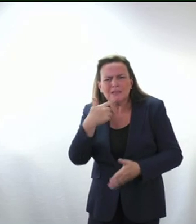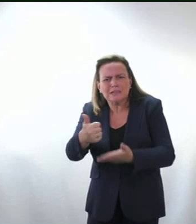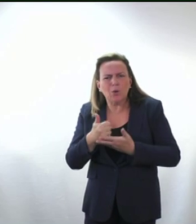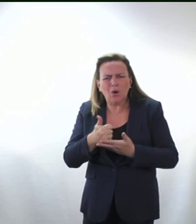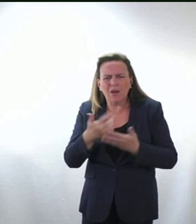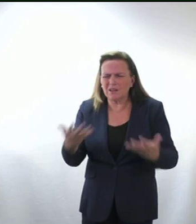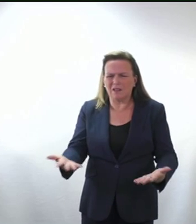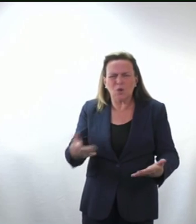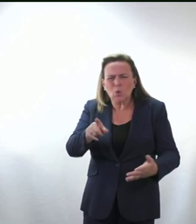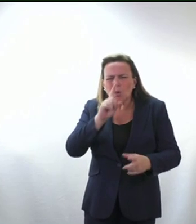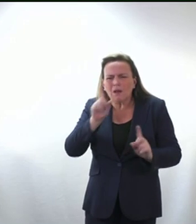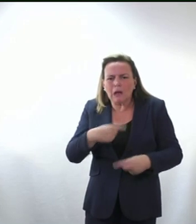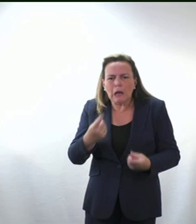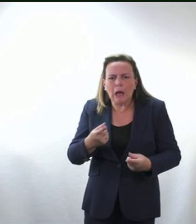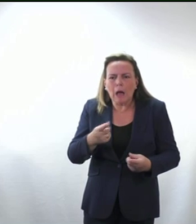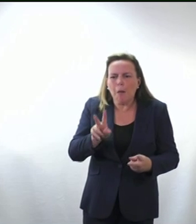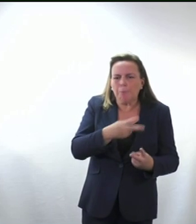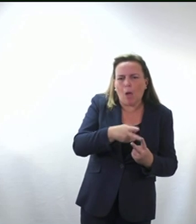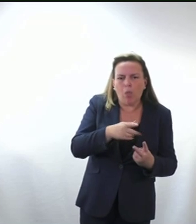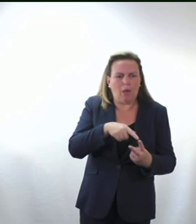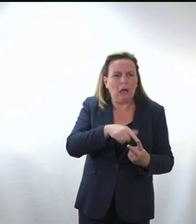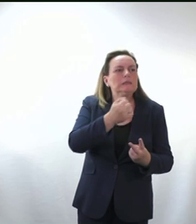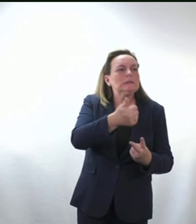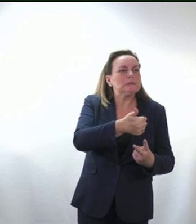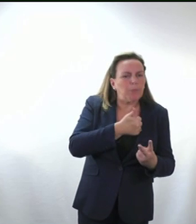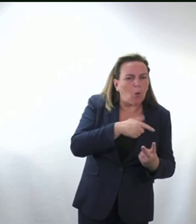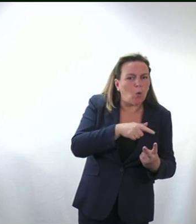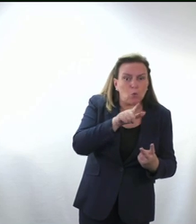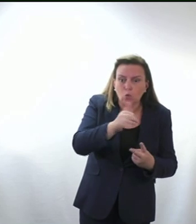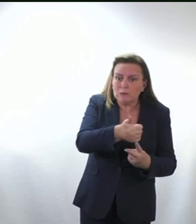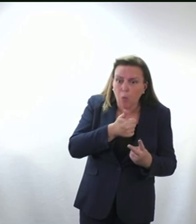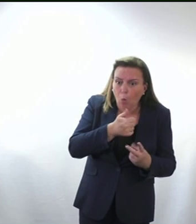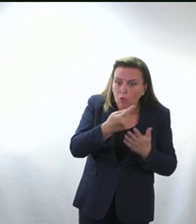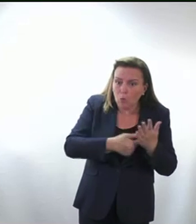He cannot continue to have it both ways. Does he support the rule of six—yes or no?